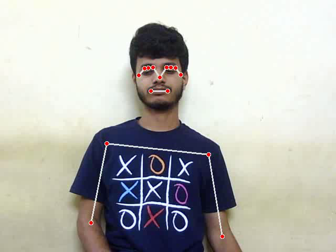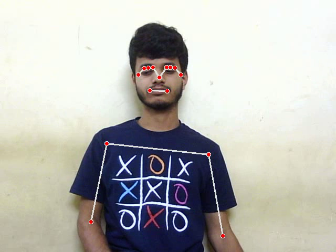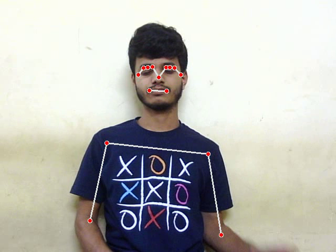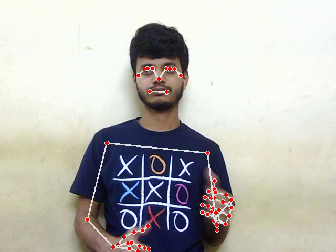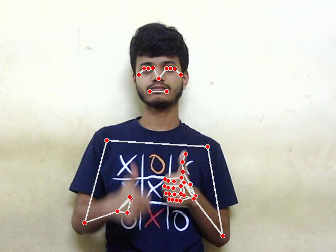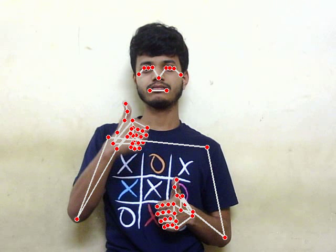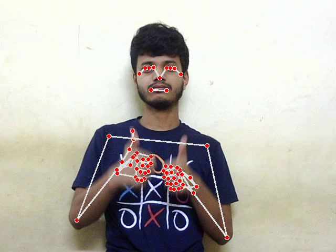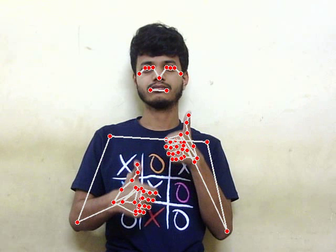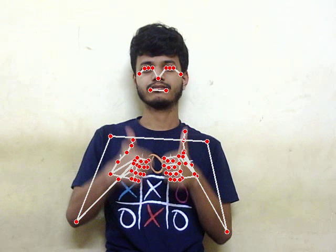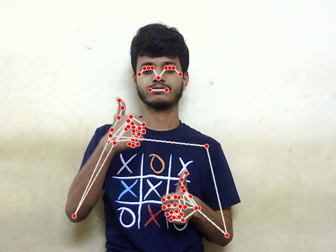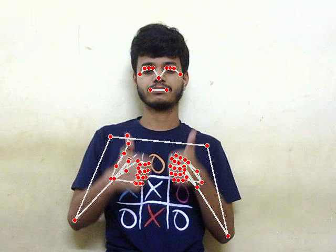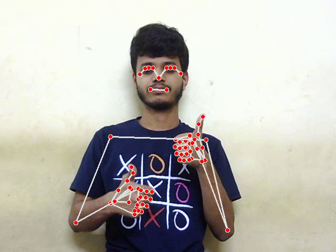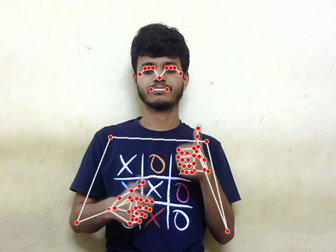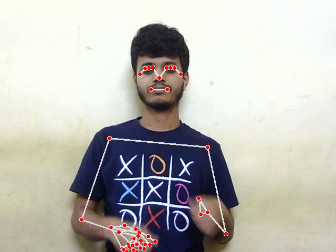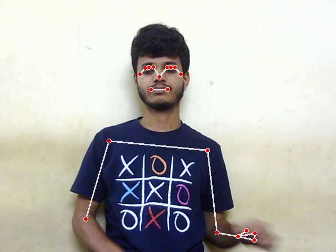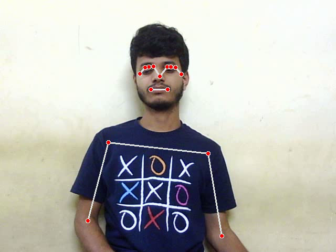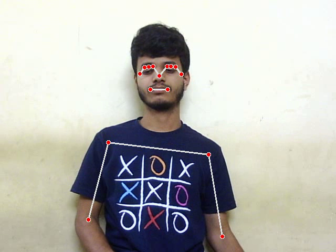which